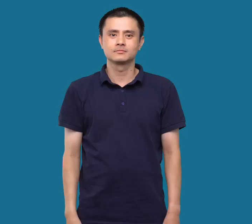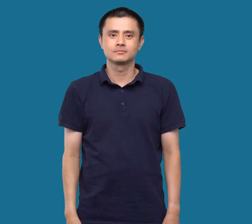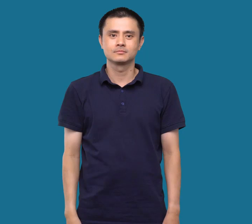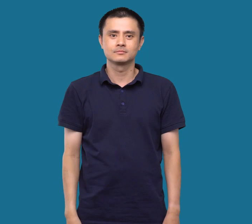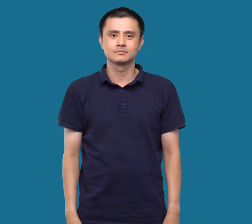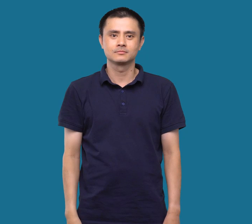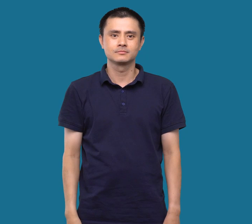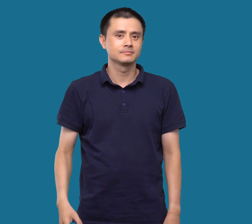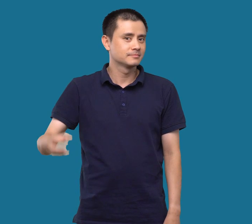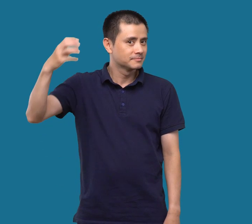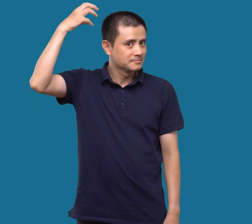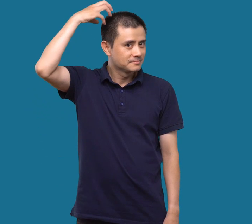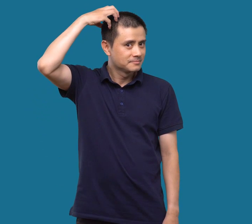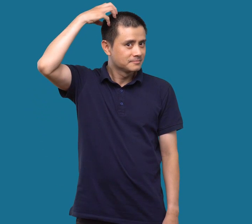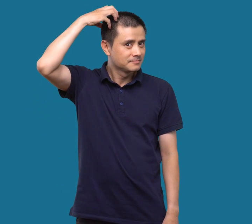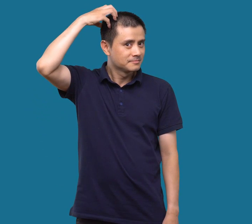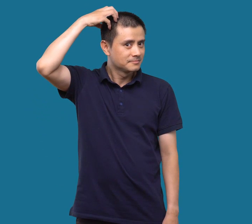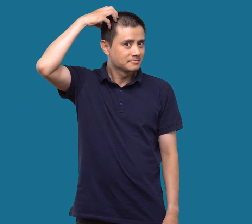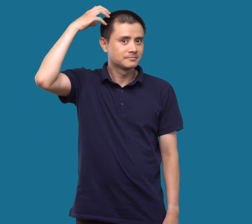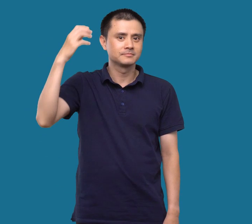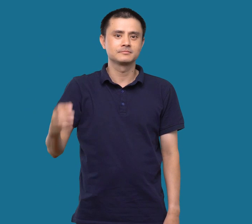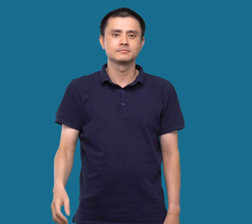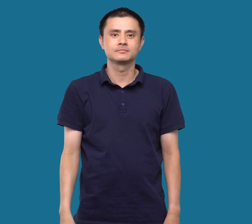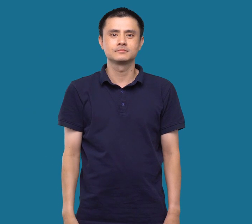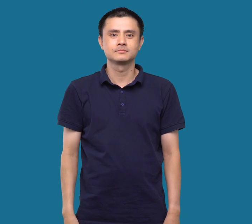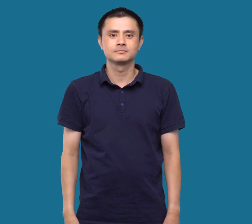Lào (nước Lào)